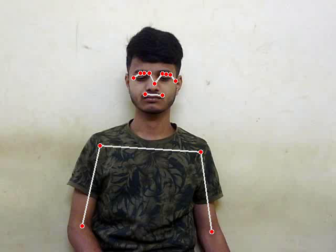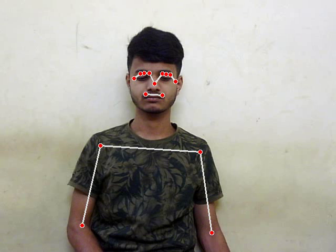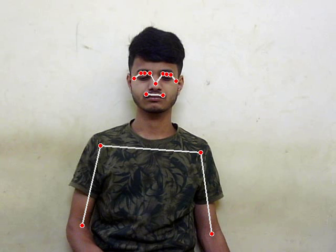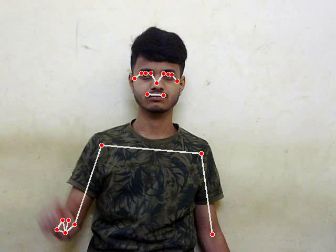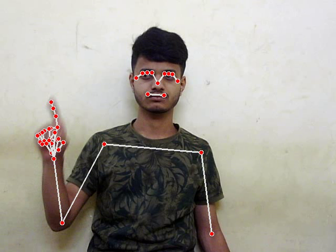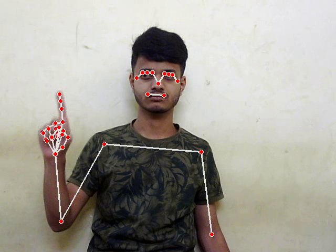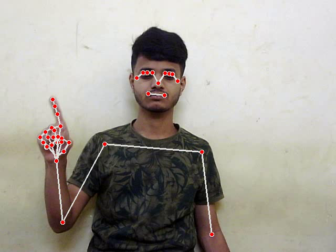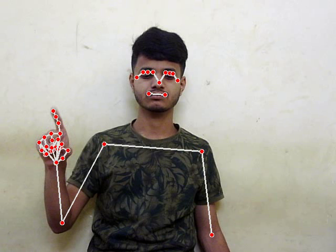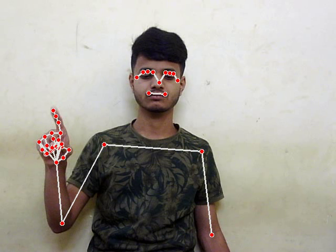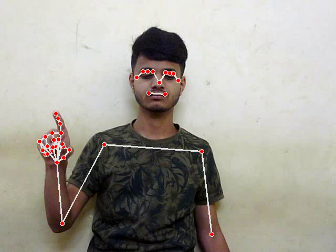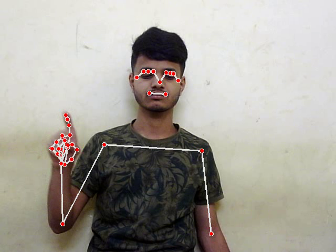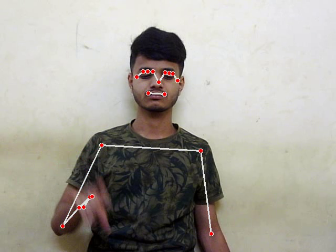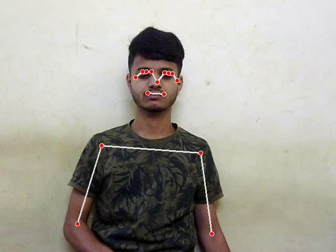need